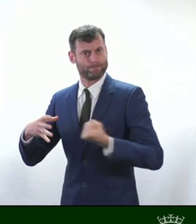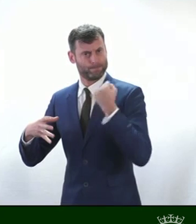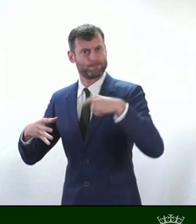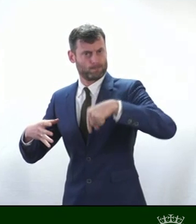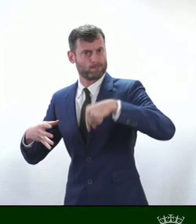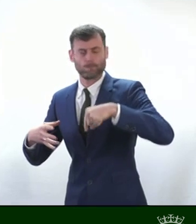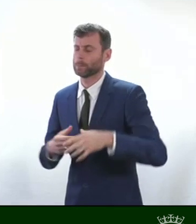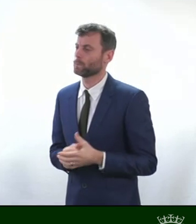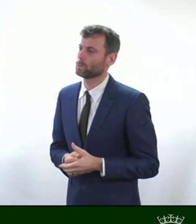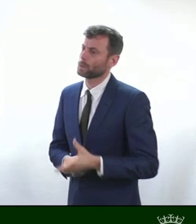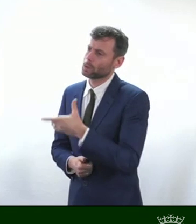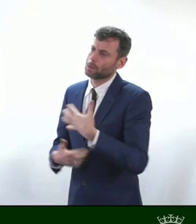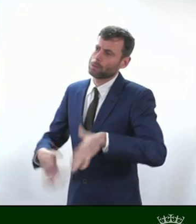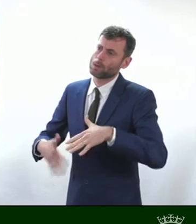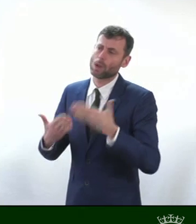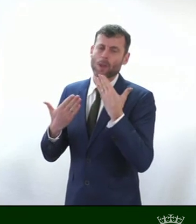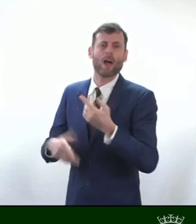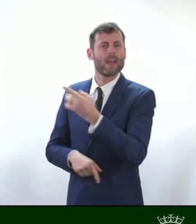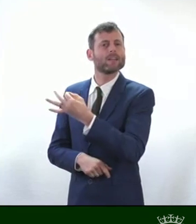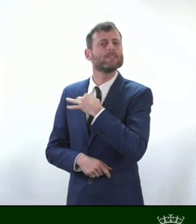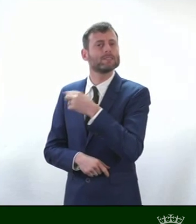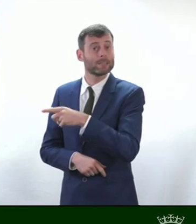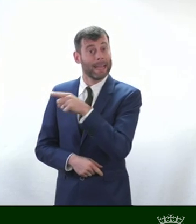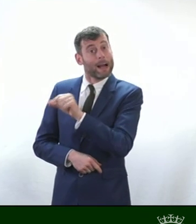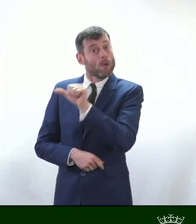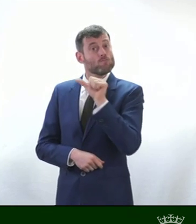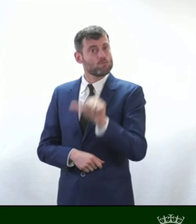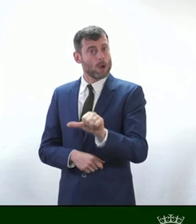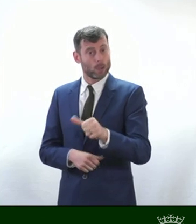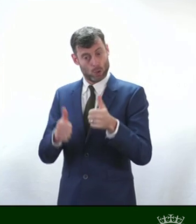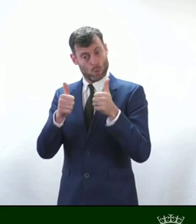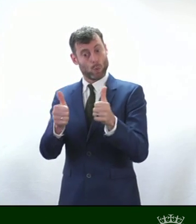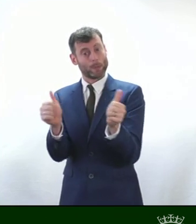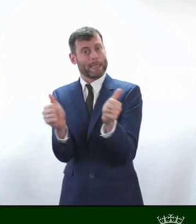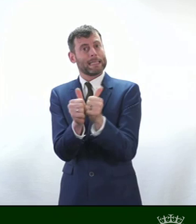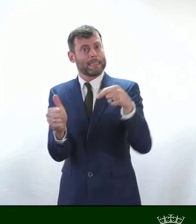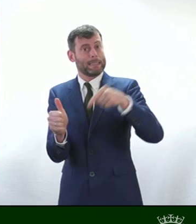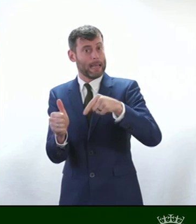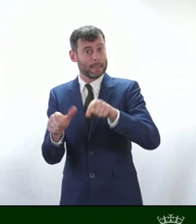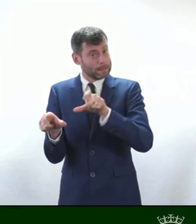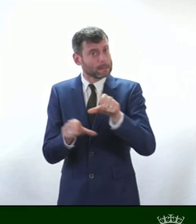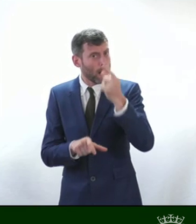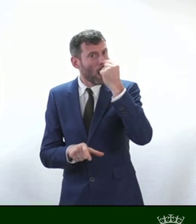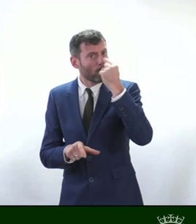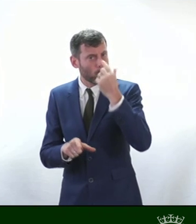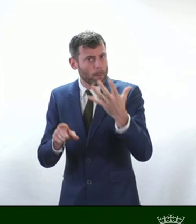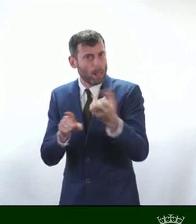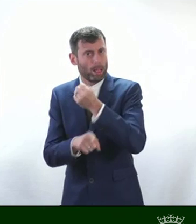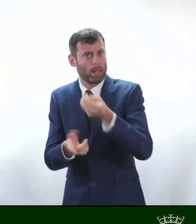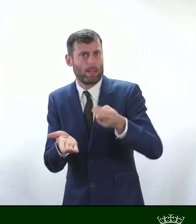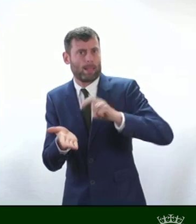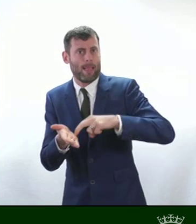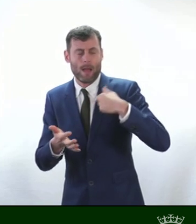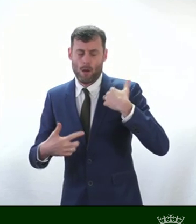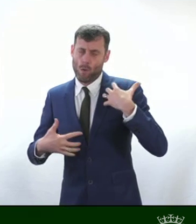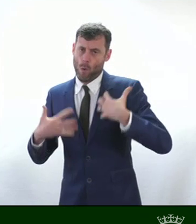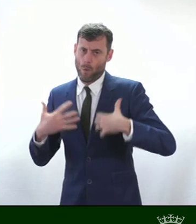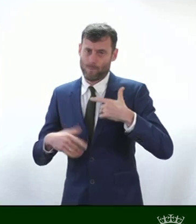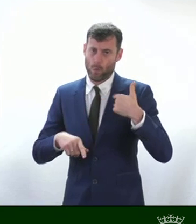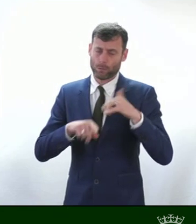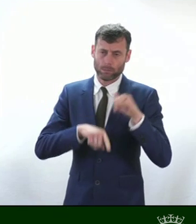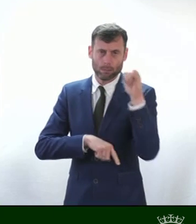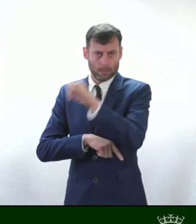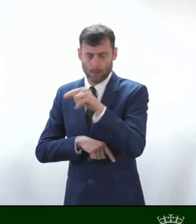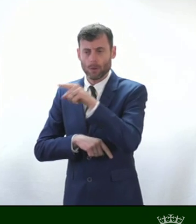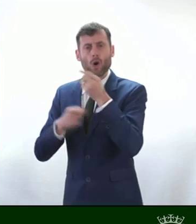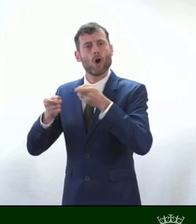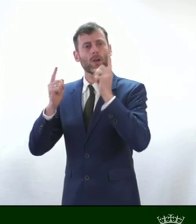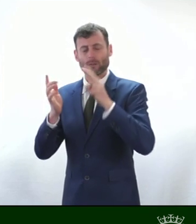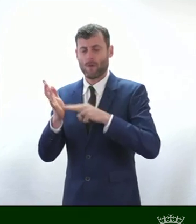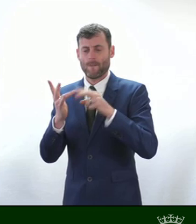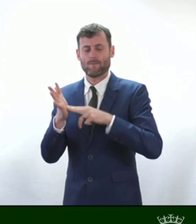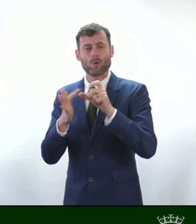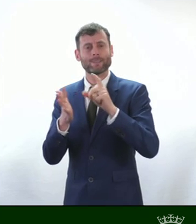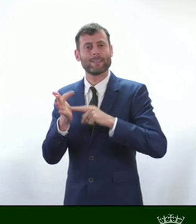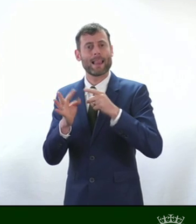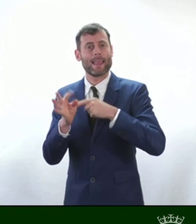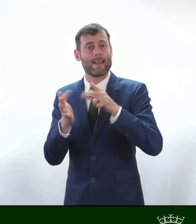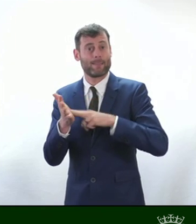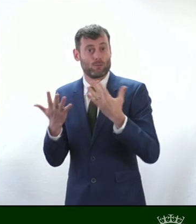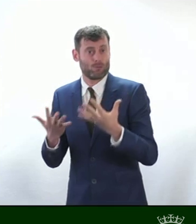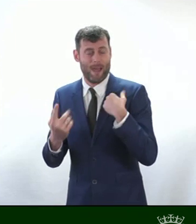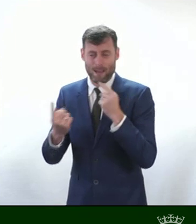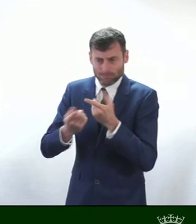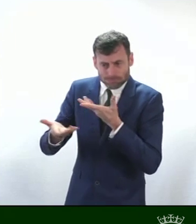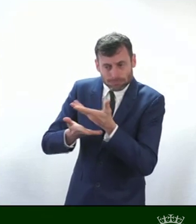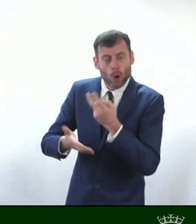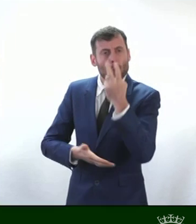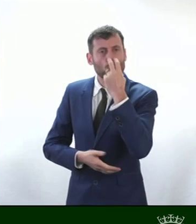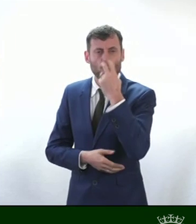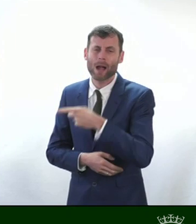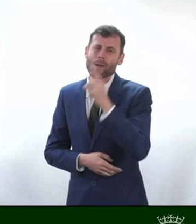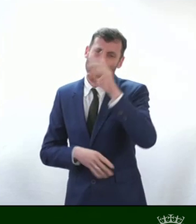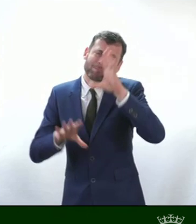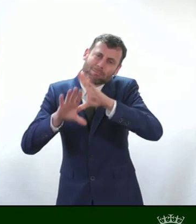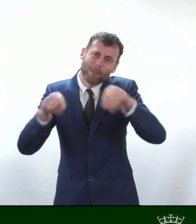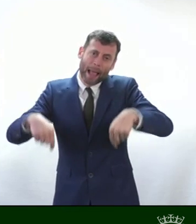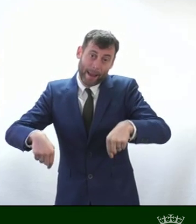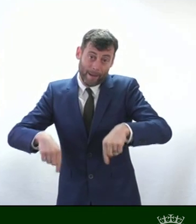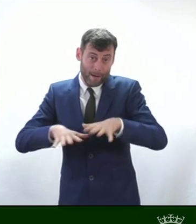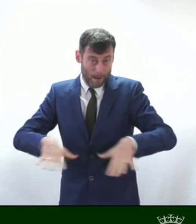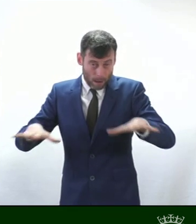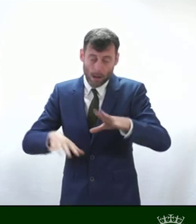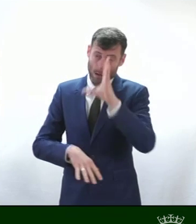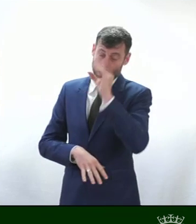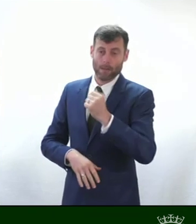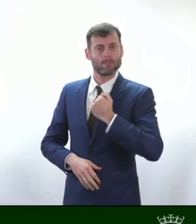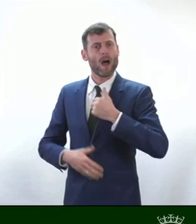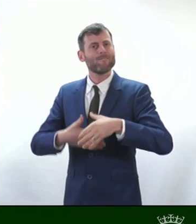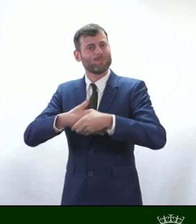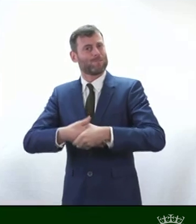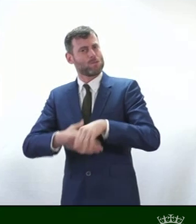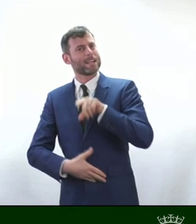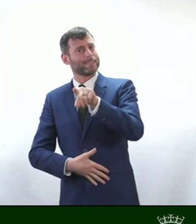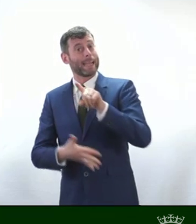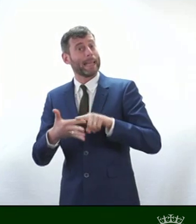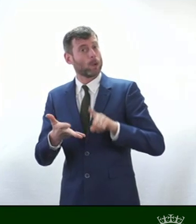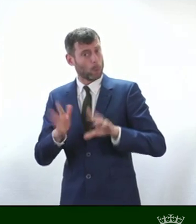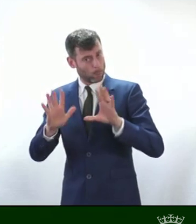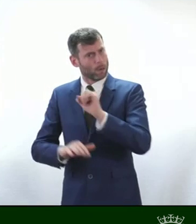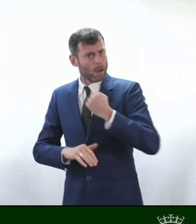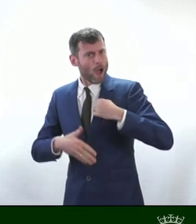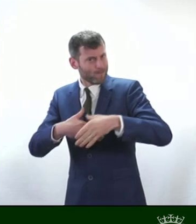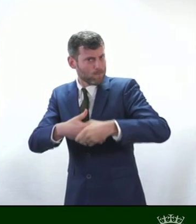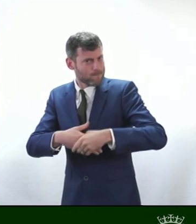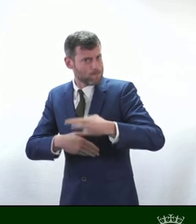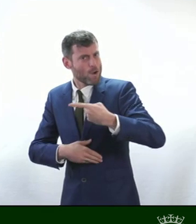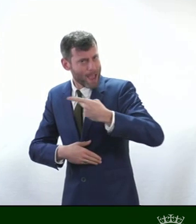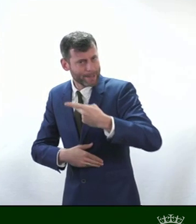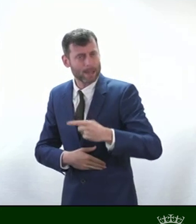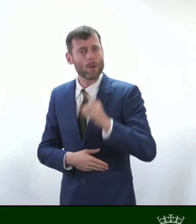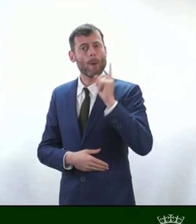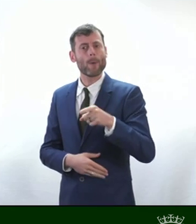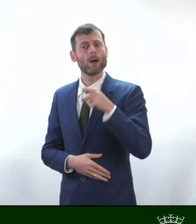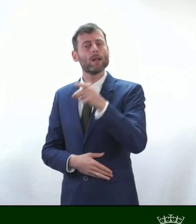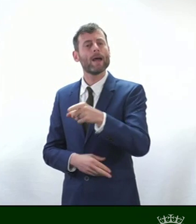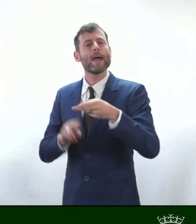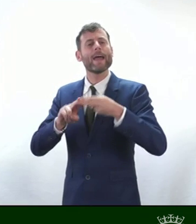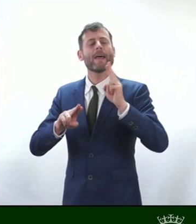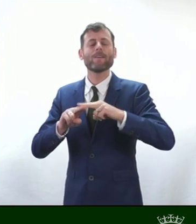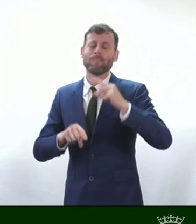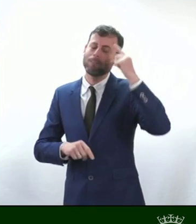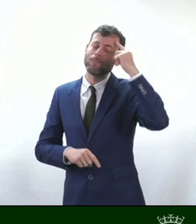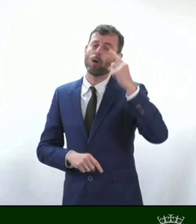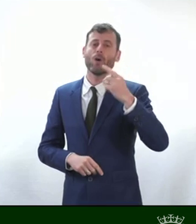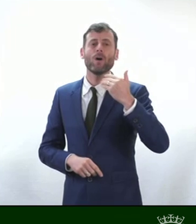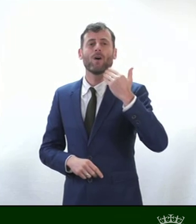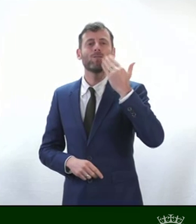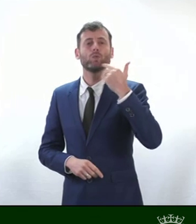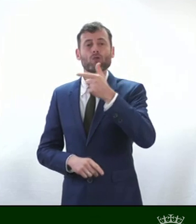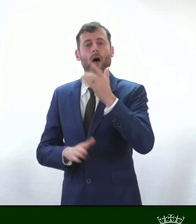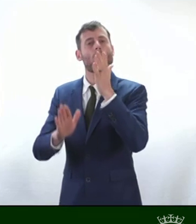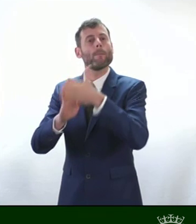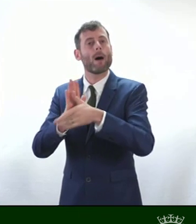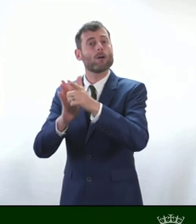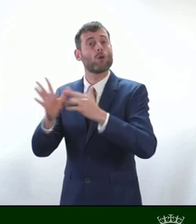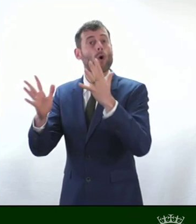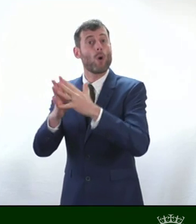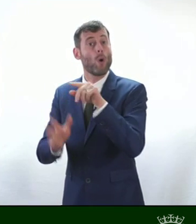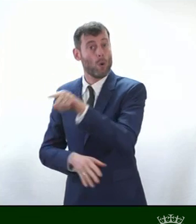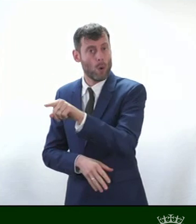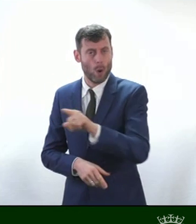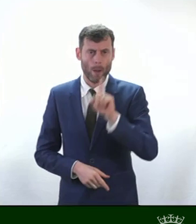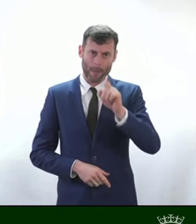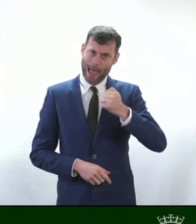I thank my right hon. Friend. He is entirely right: a good deal is still there to be done, and I look forward to discussing it with Commissioner von der Leyen tonight, but I must tell the House that our friends in the EU are currently insisting that, if they pass a new law in the future with which we in this country do not